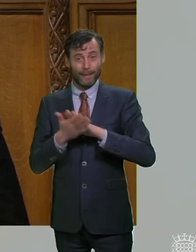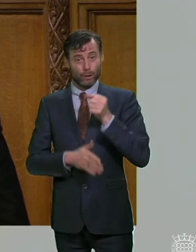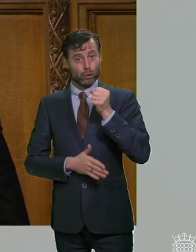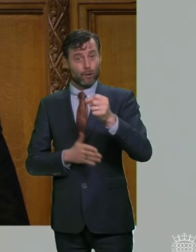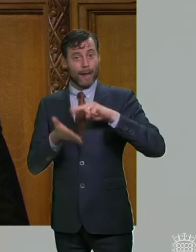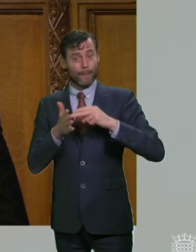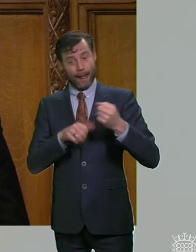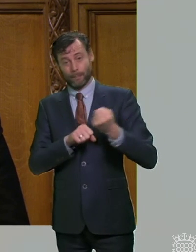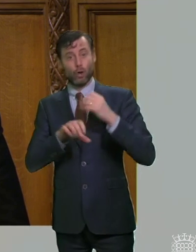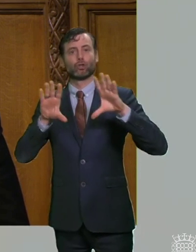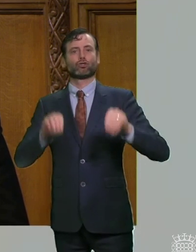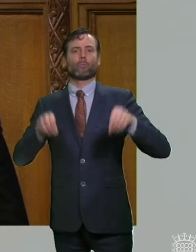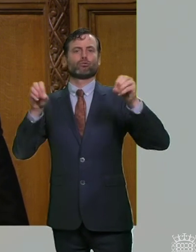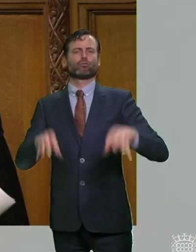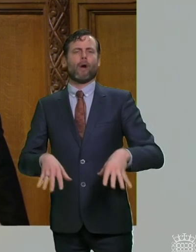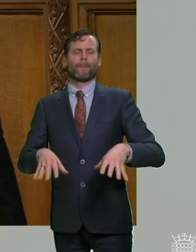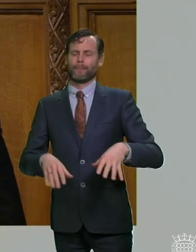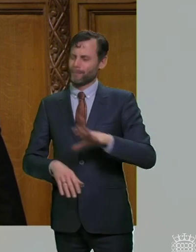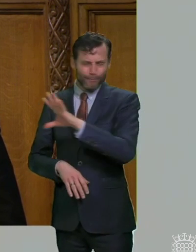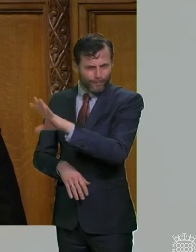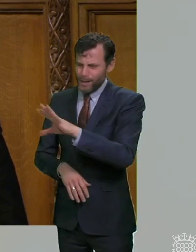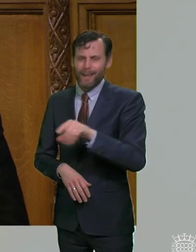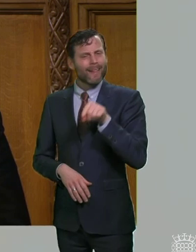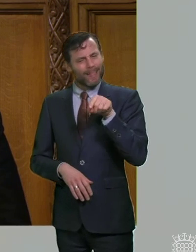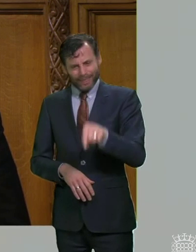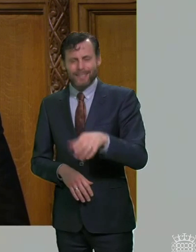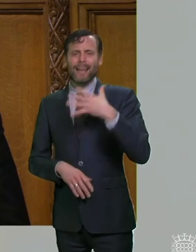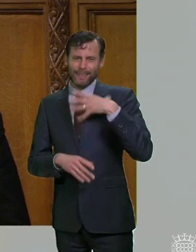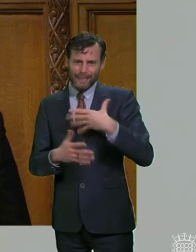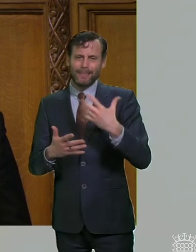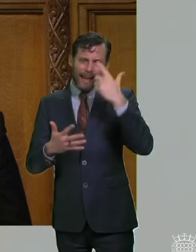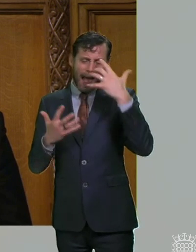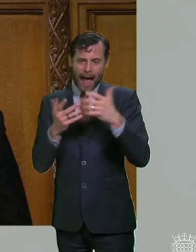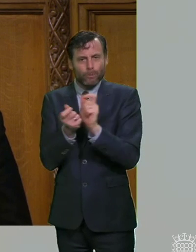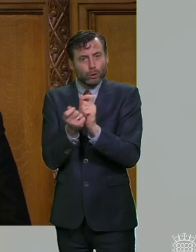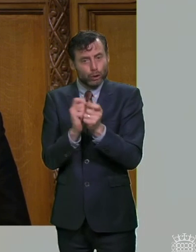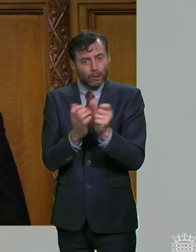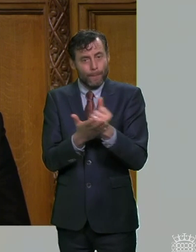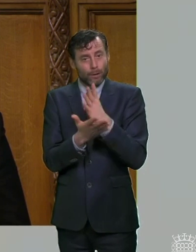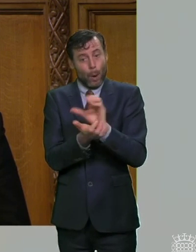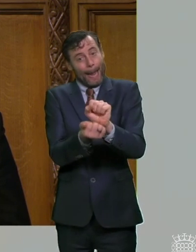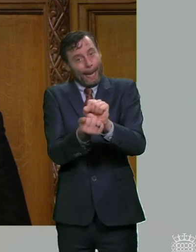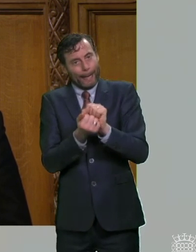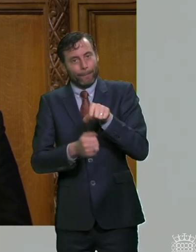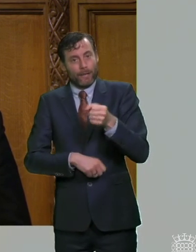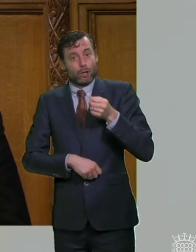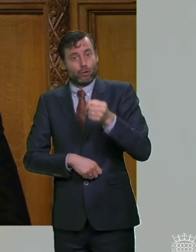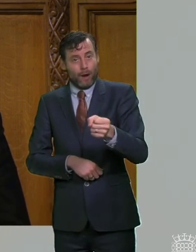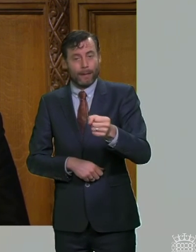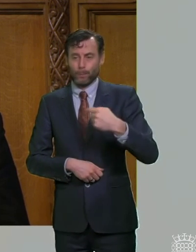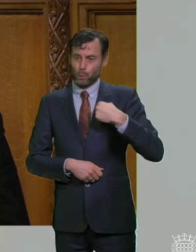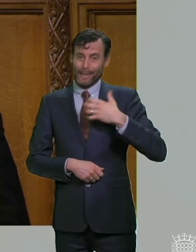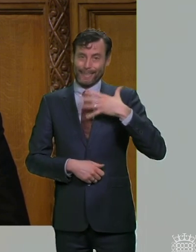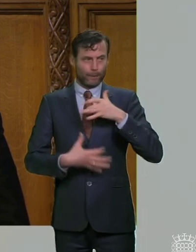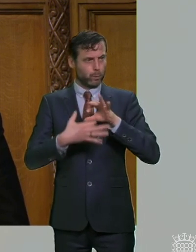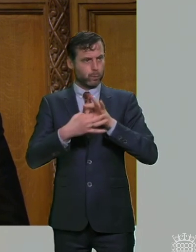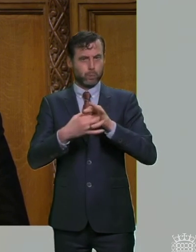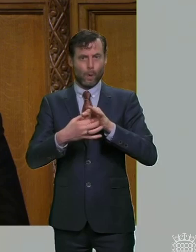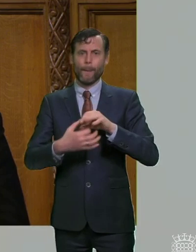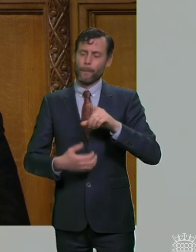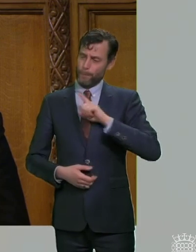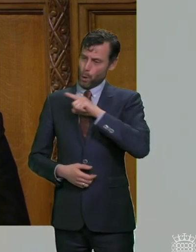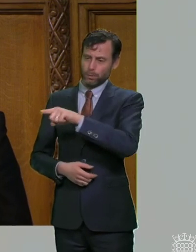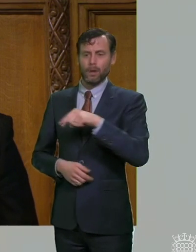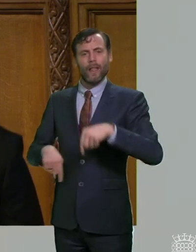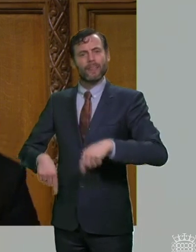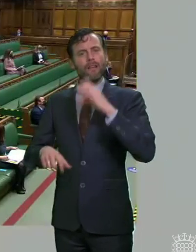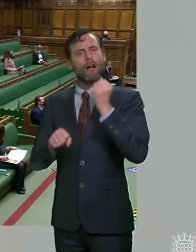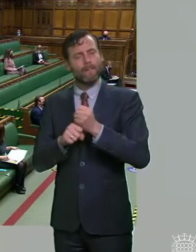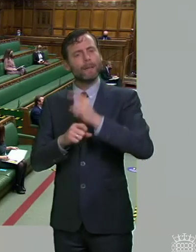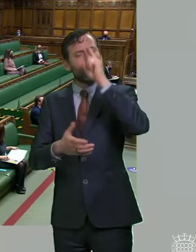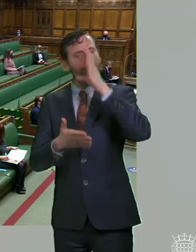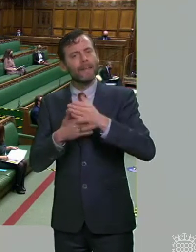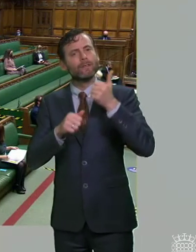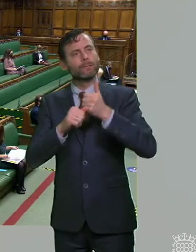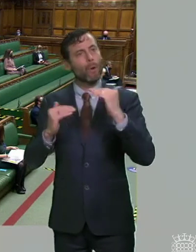Will my right honourable Friend meet me to discuss changes to these proposals, so that we can keep this service and keep my constituents with the service that they have come to rely on and which is vital for their economy?